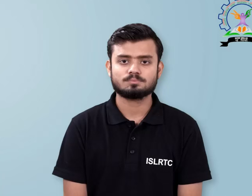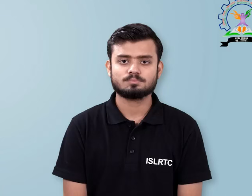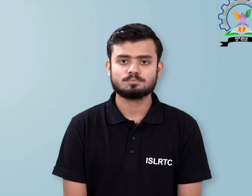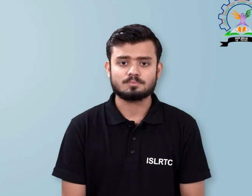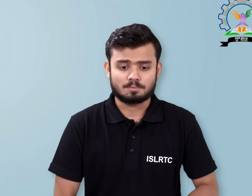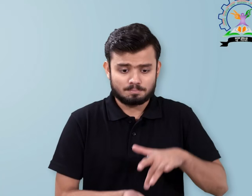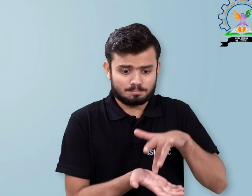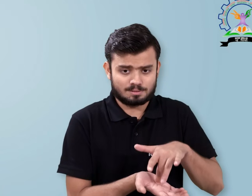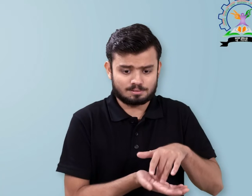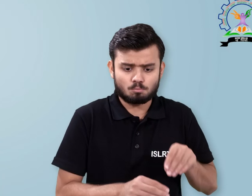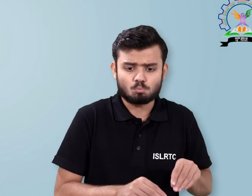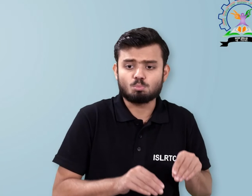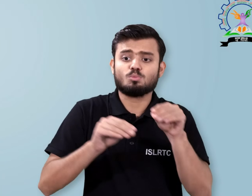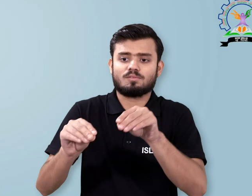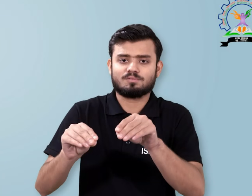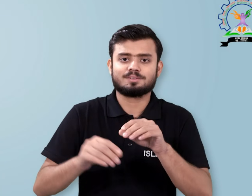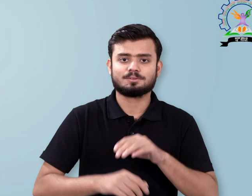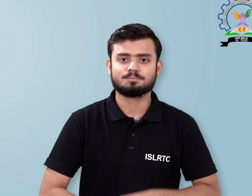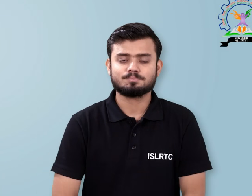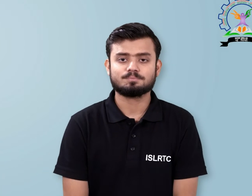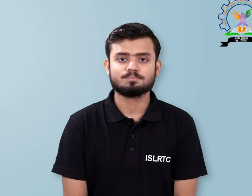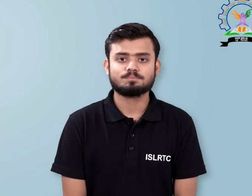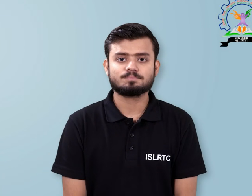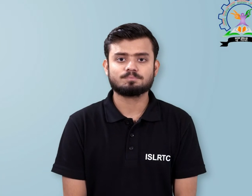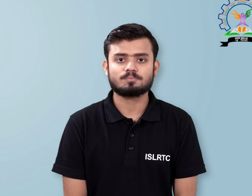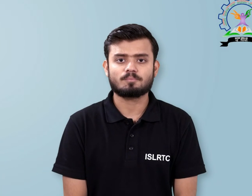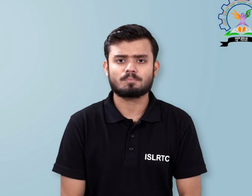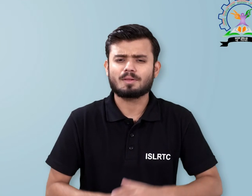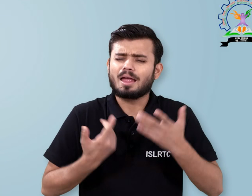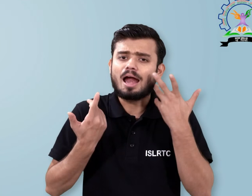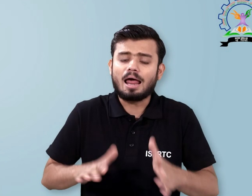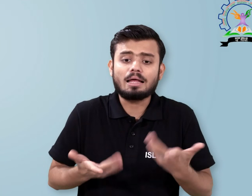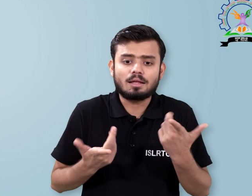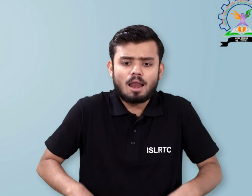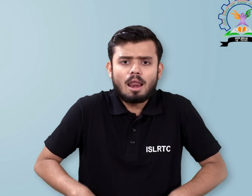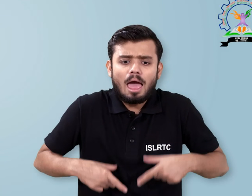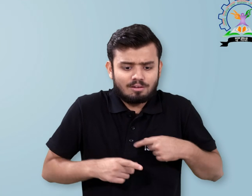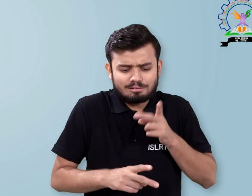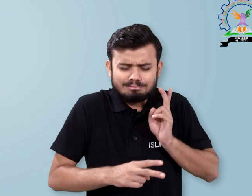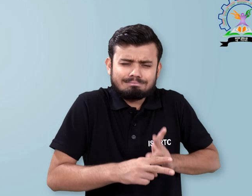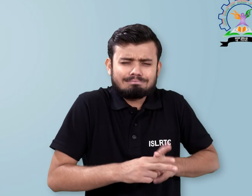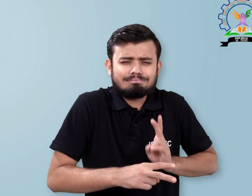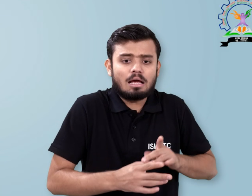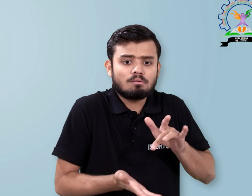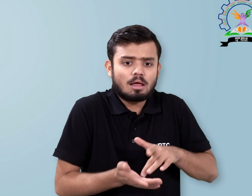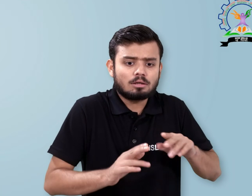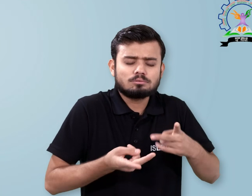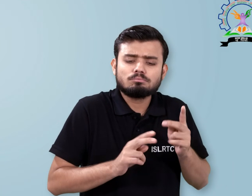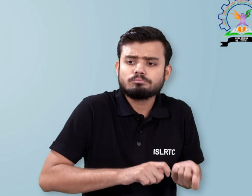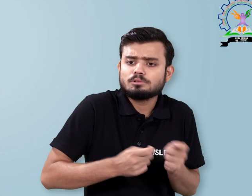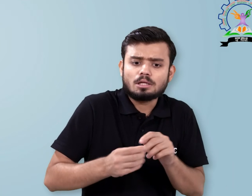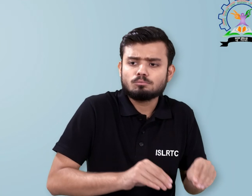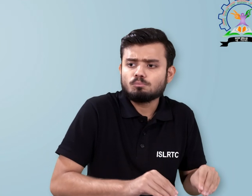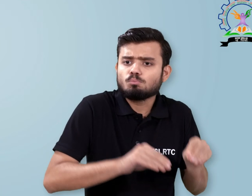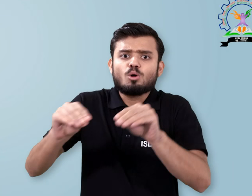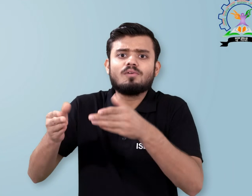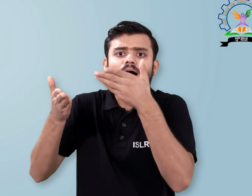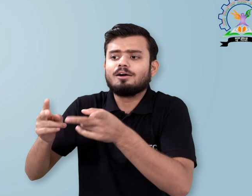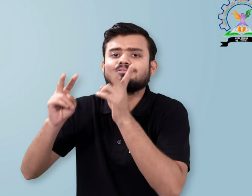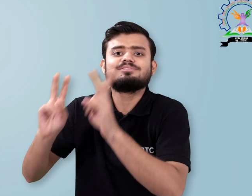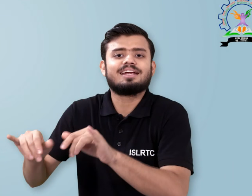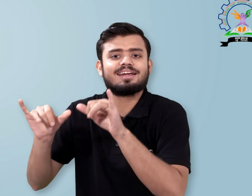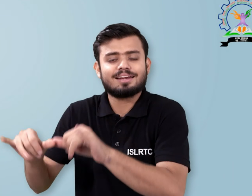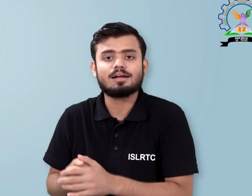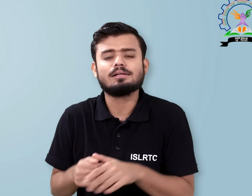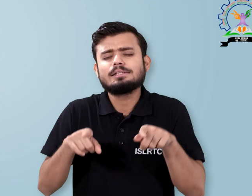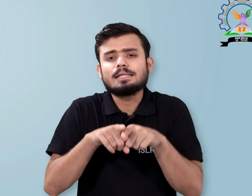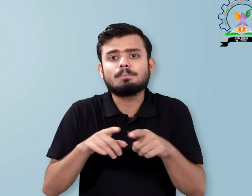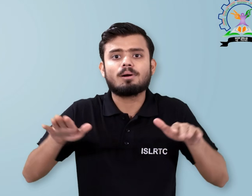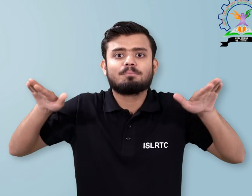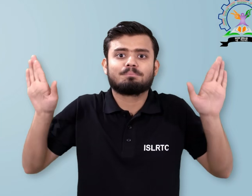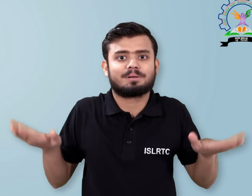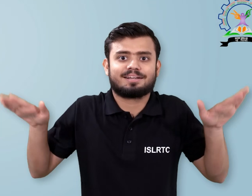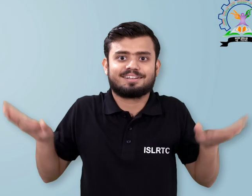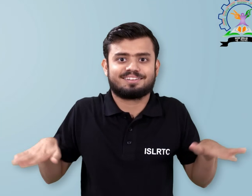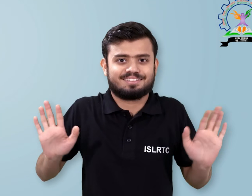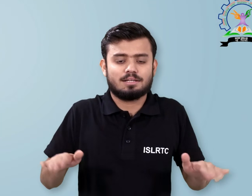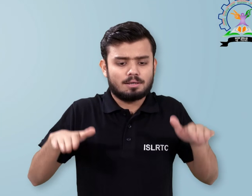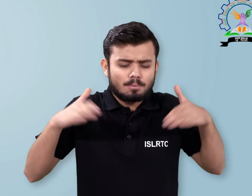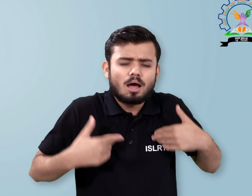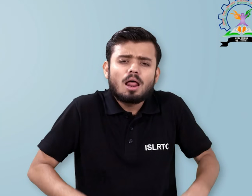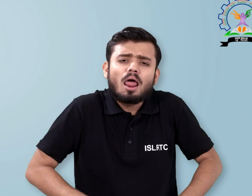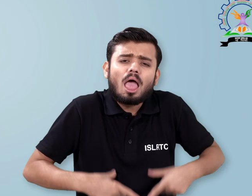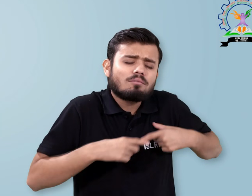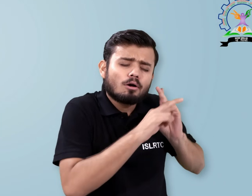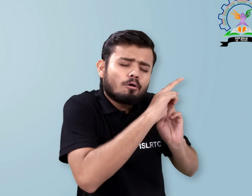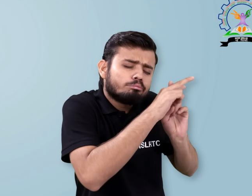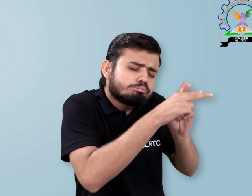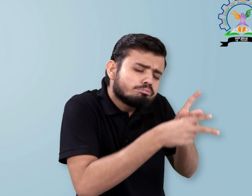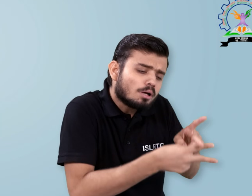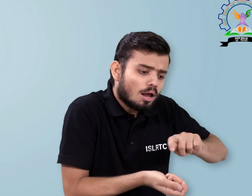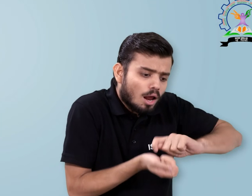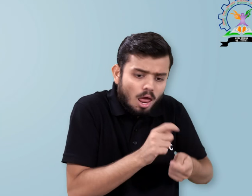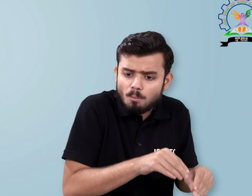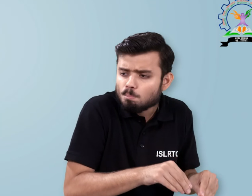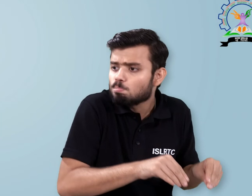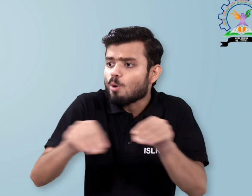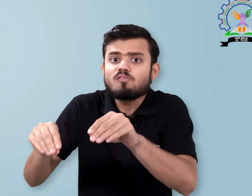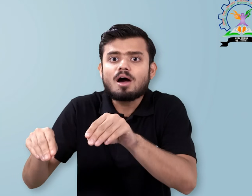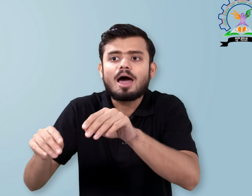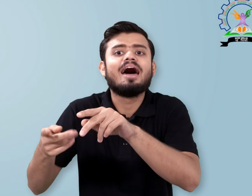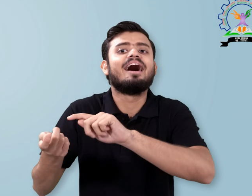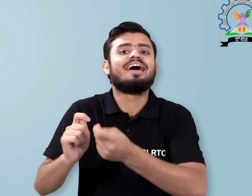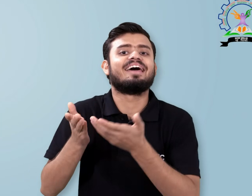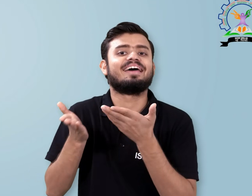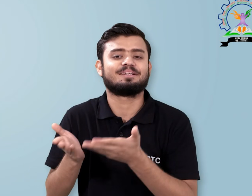Migration Movement of people from one place to another.